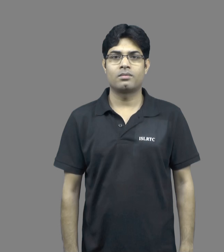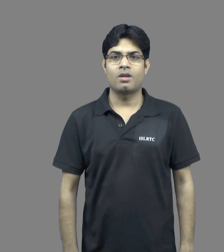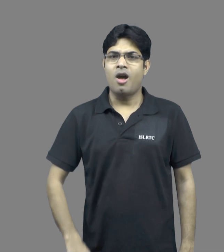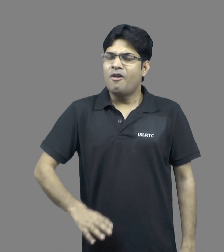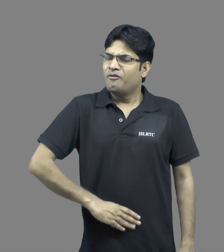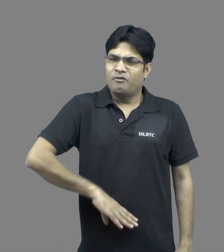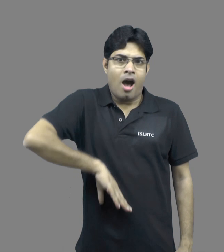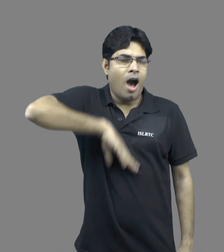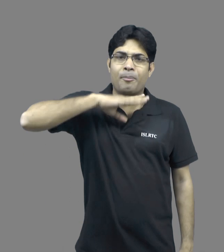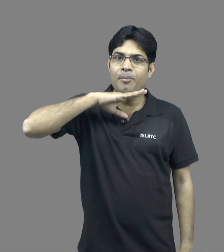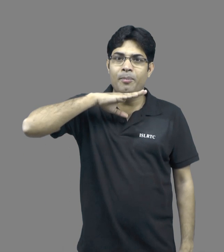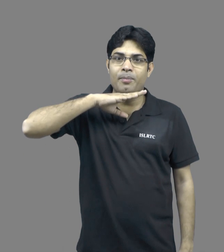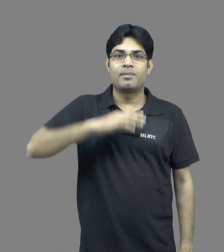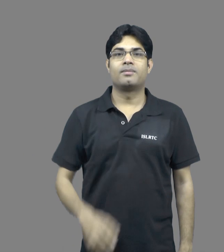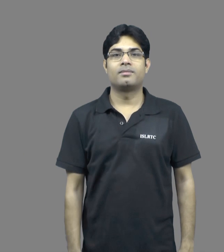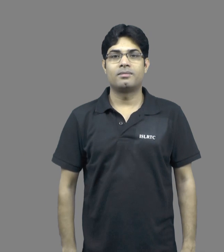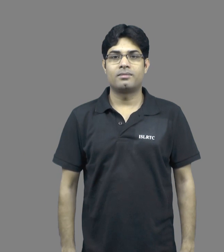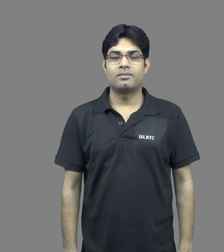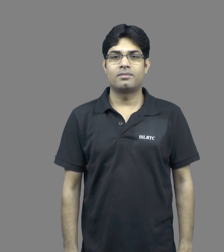Fed Up